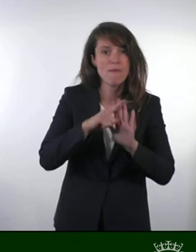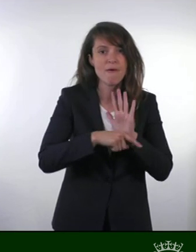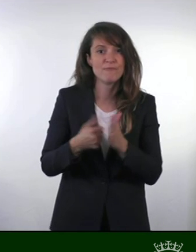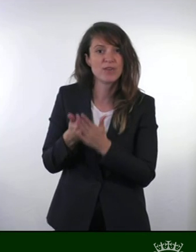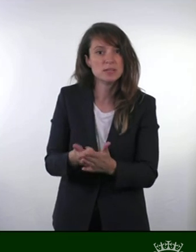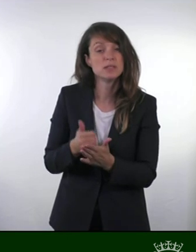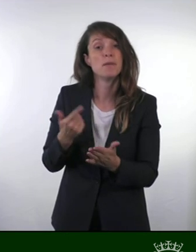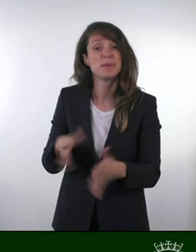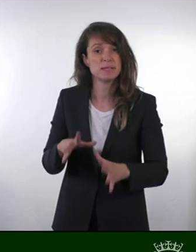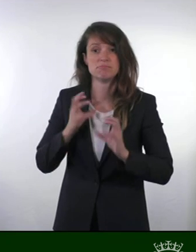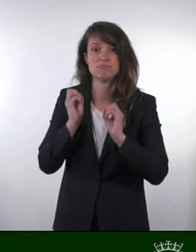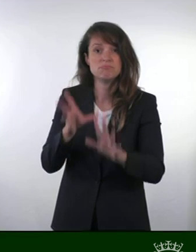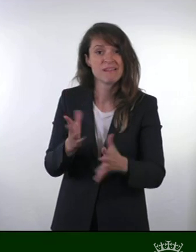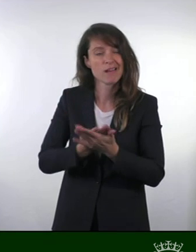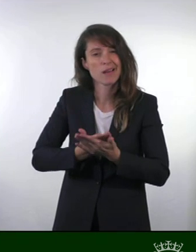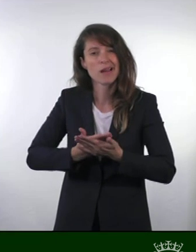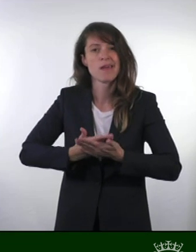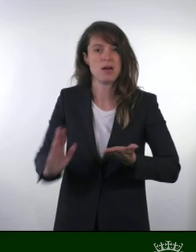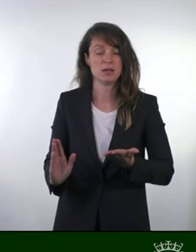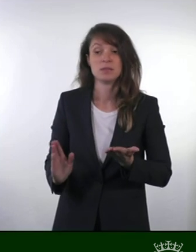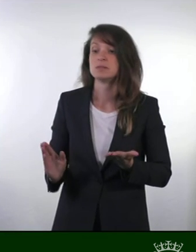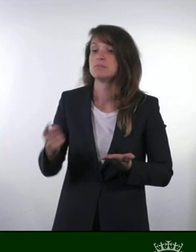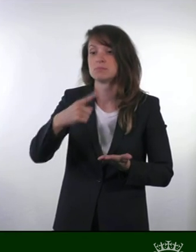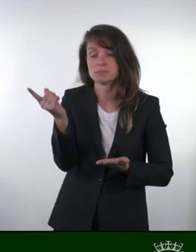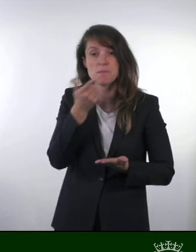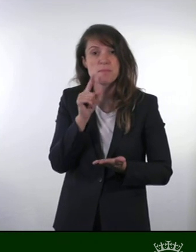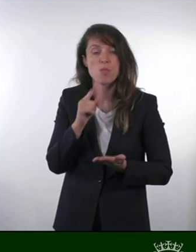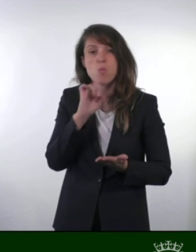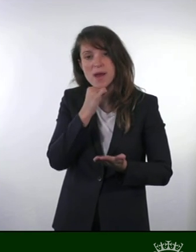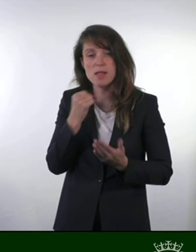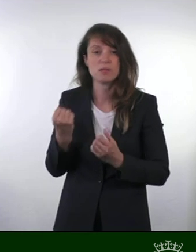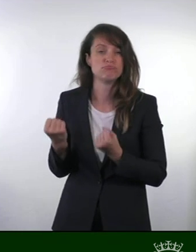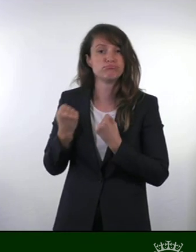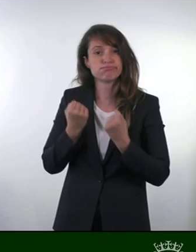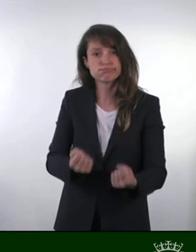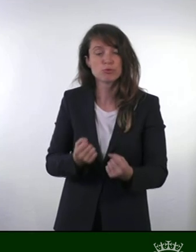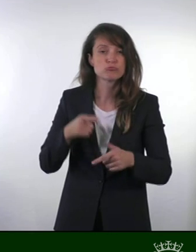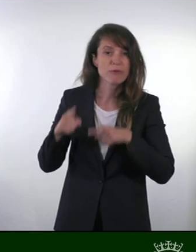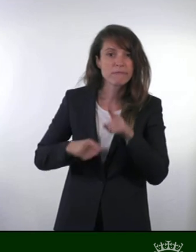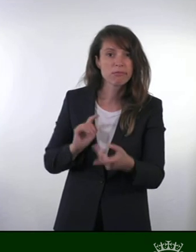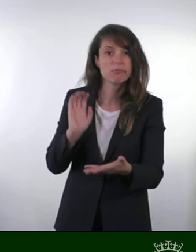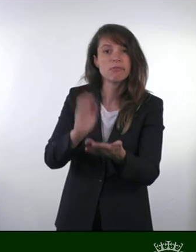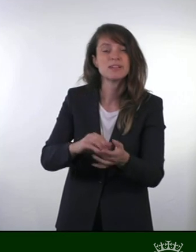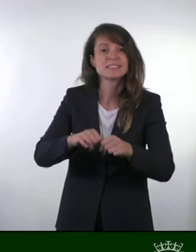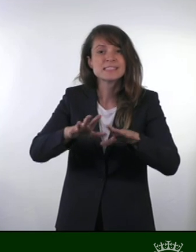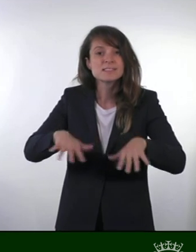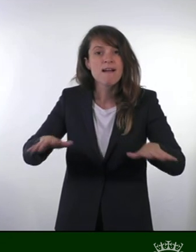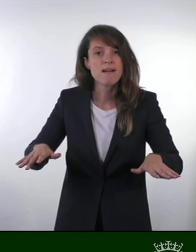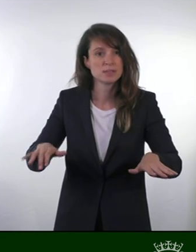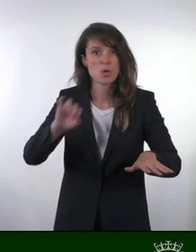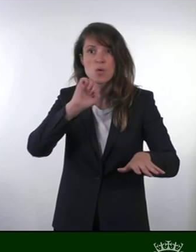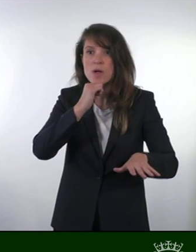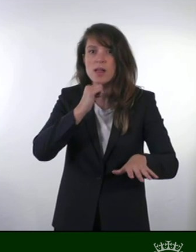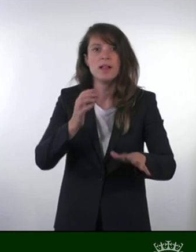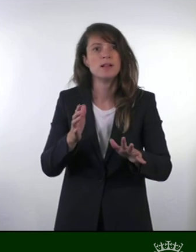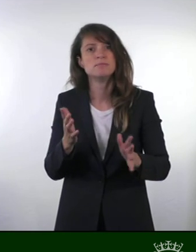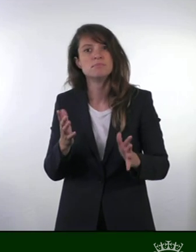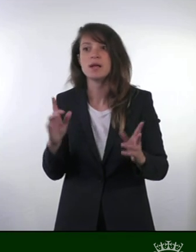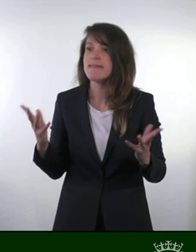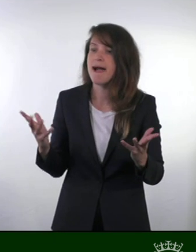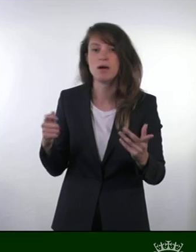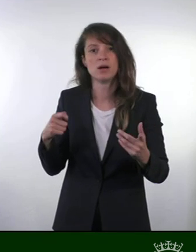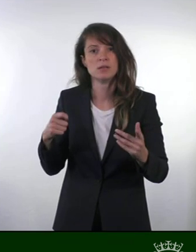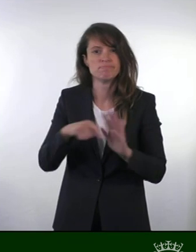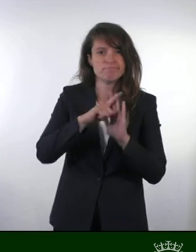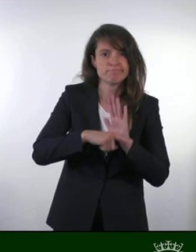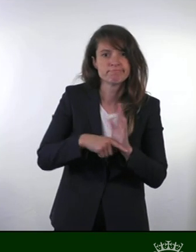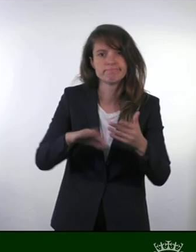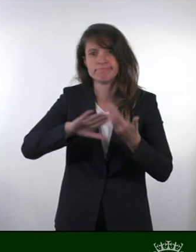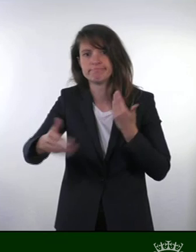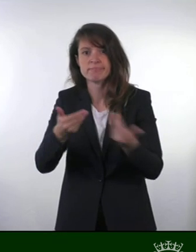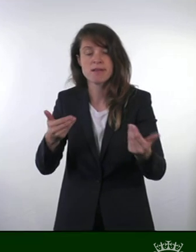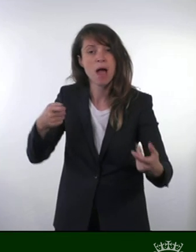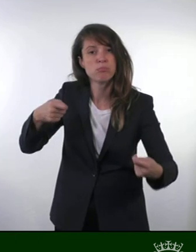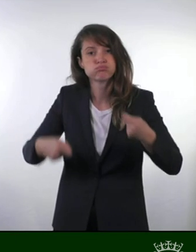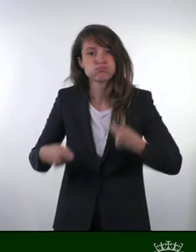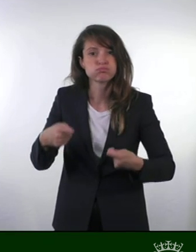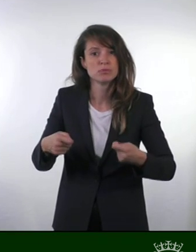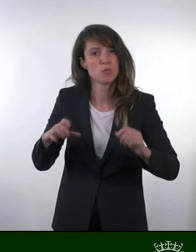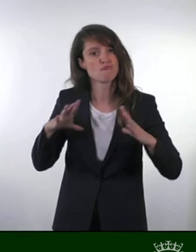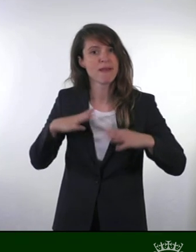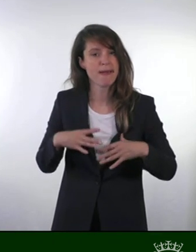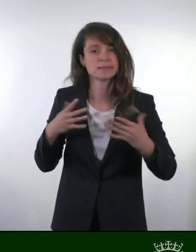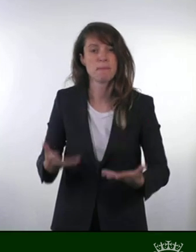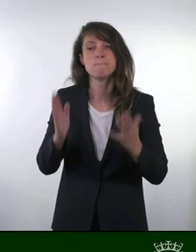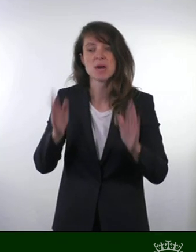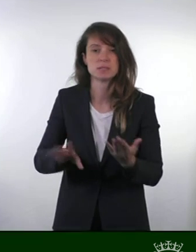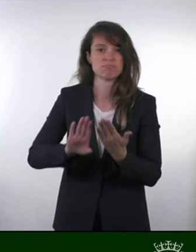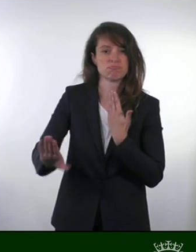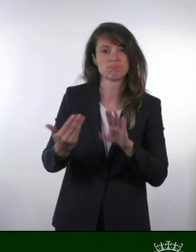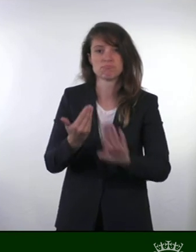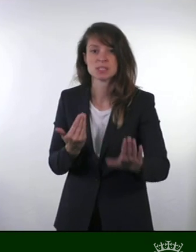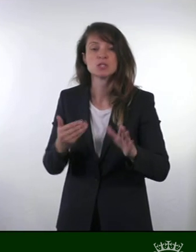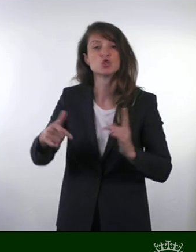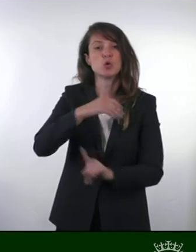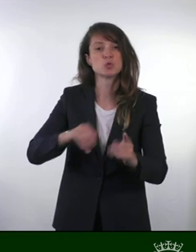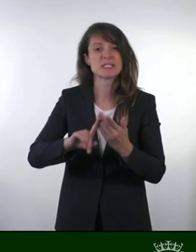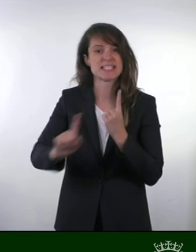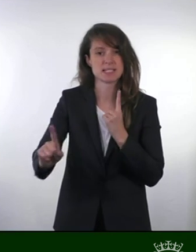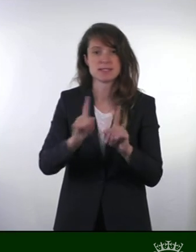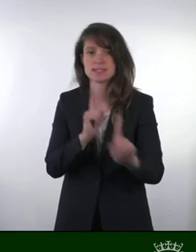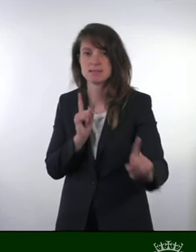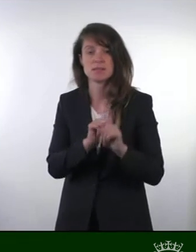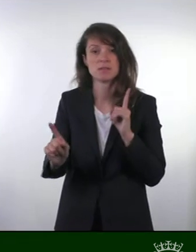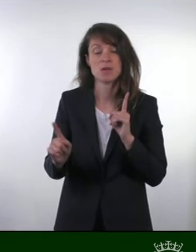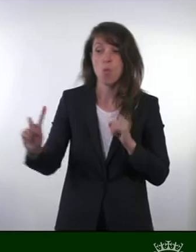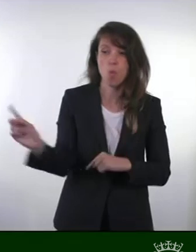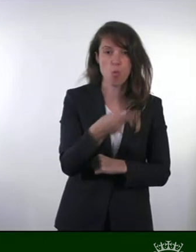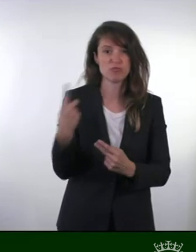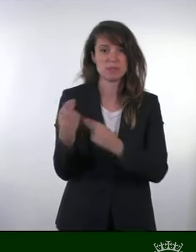I made it absolutely clear that if people are going to travel to the seaside and take advantage of the easing of the lockdown, they must observe social distancing, and it is everybody’s responsibility to ensure that that is the case.